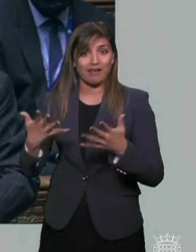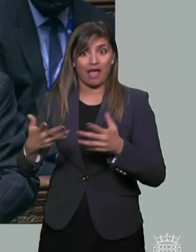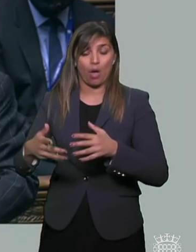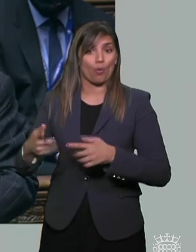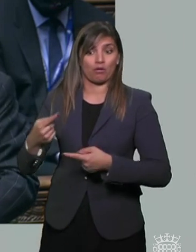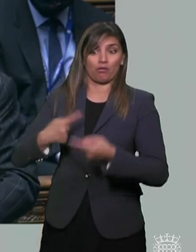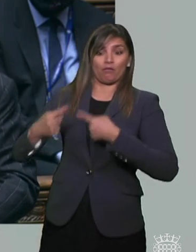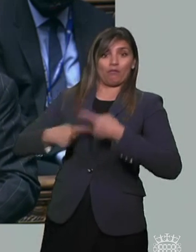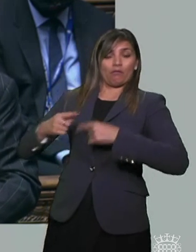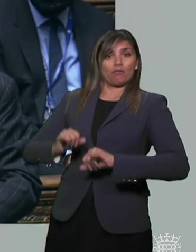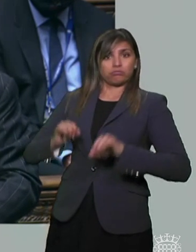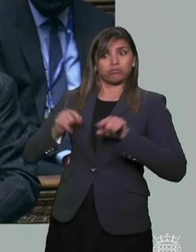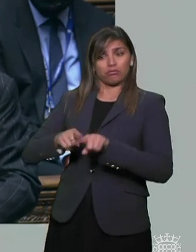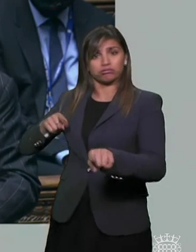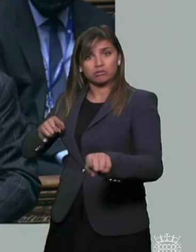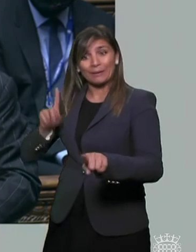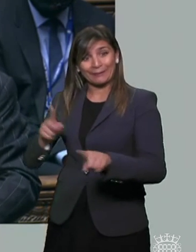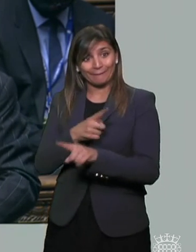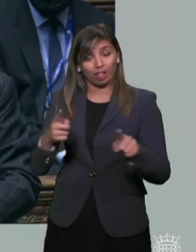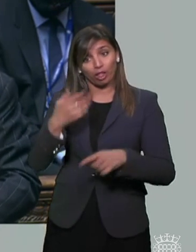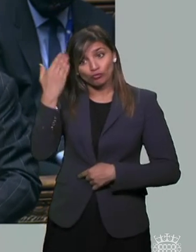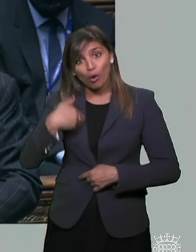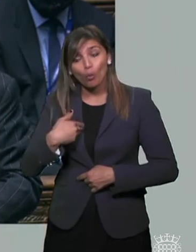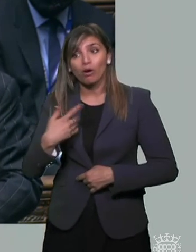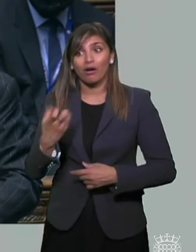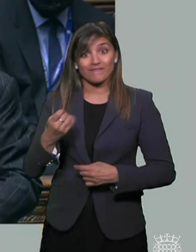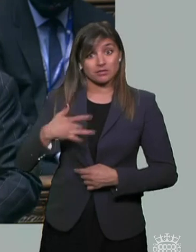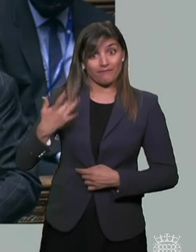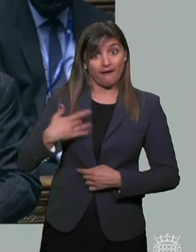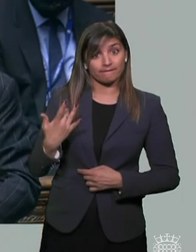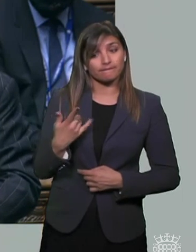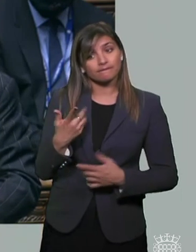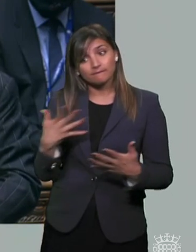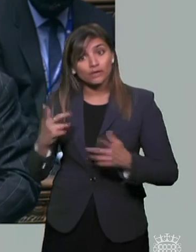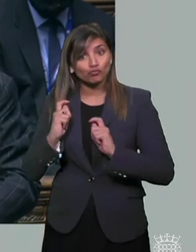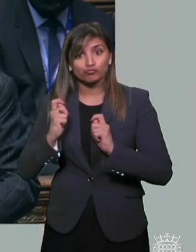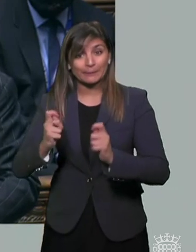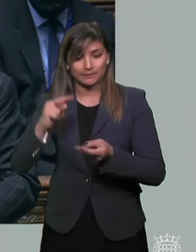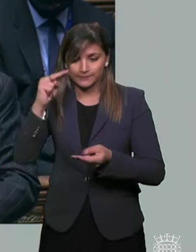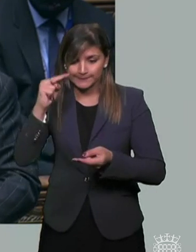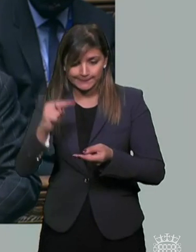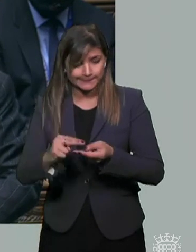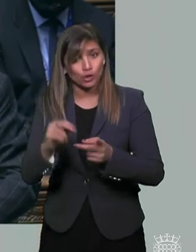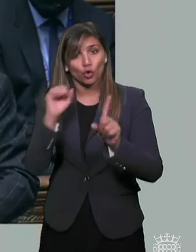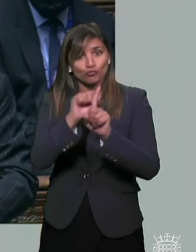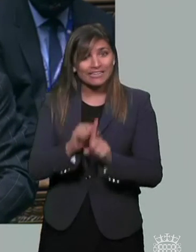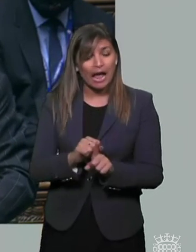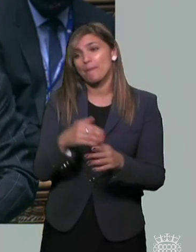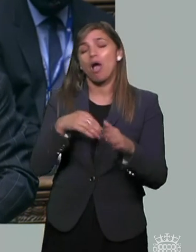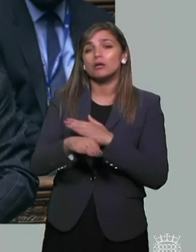In particular, most stroke survivors receive less than half the recommended levels of rehabilitation.